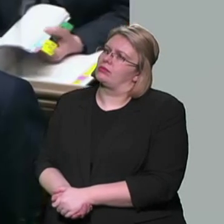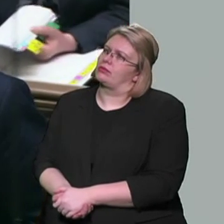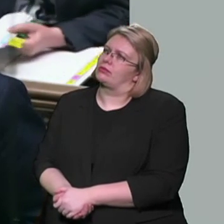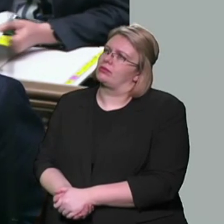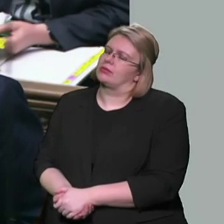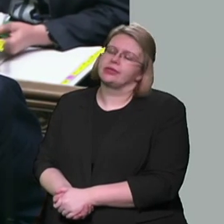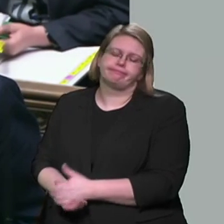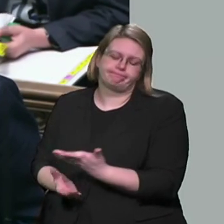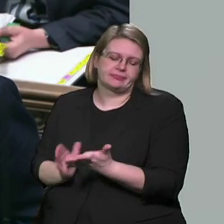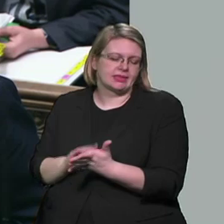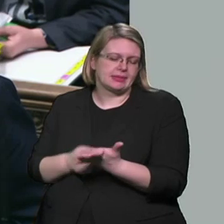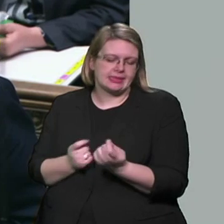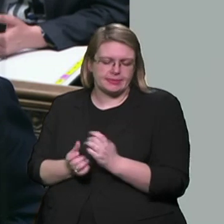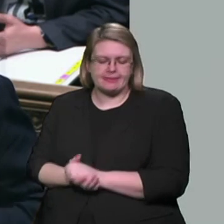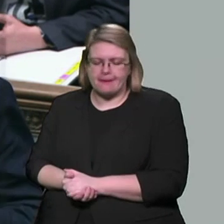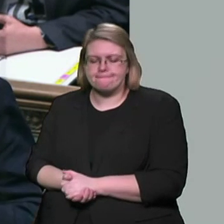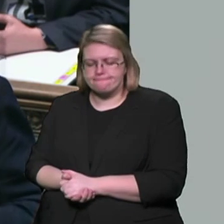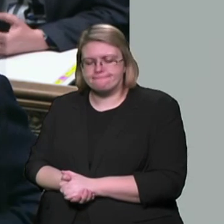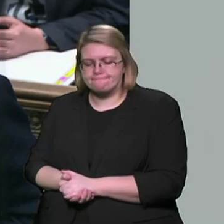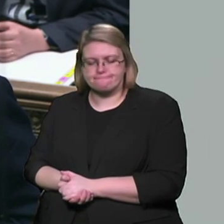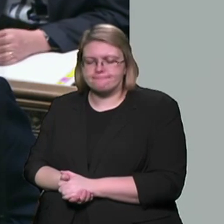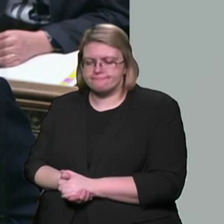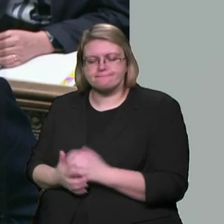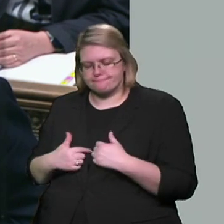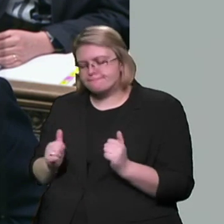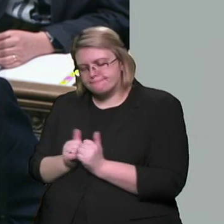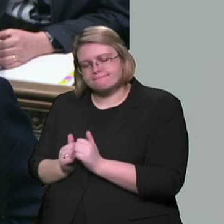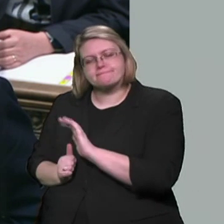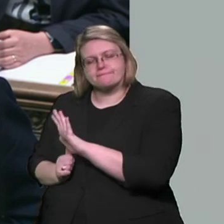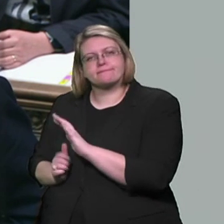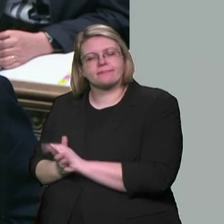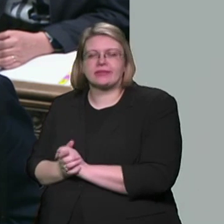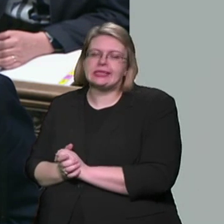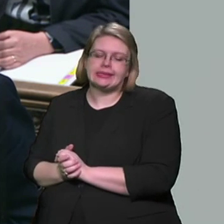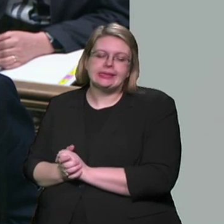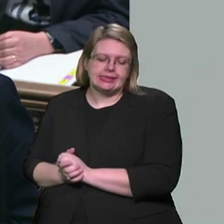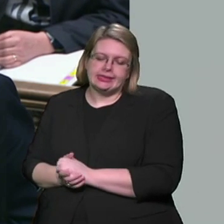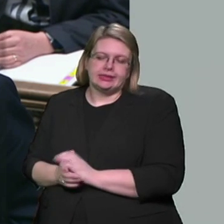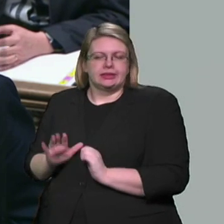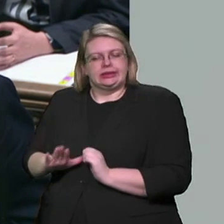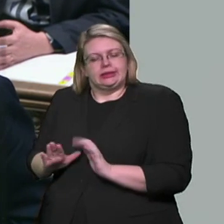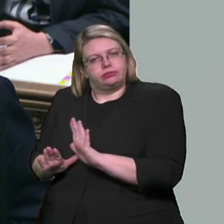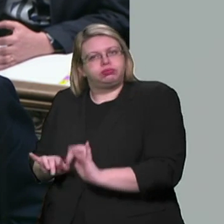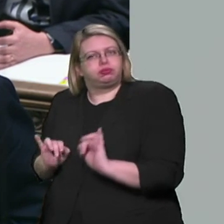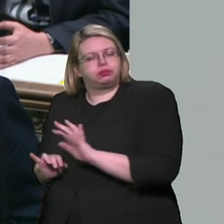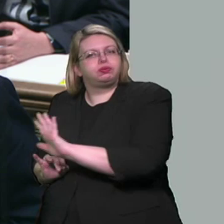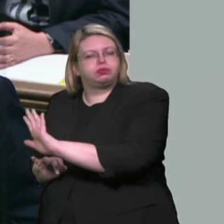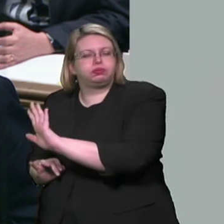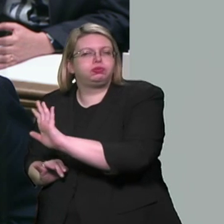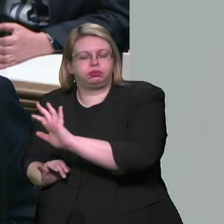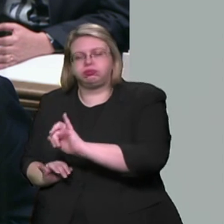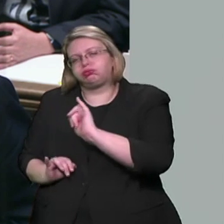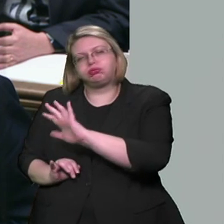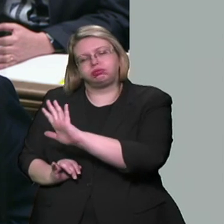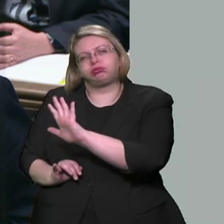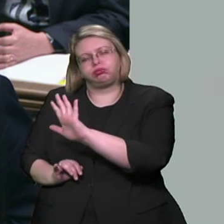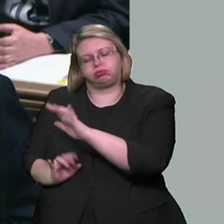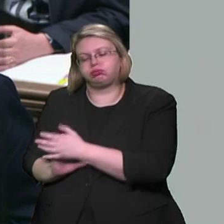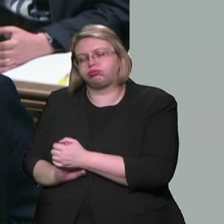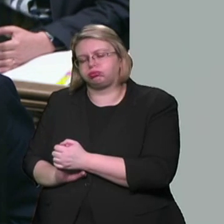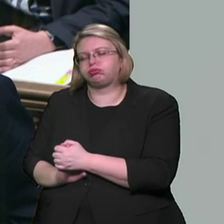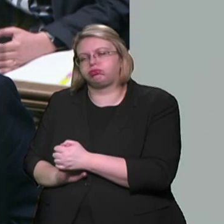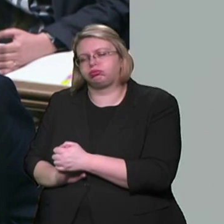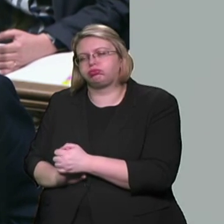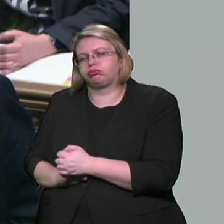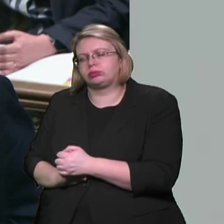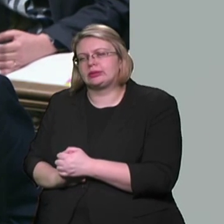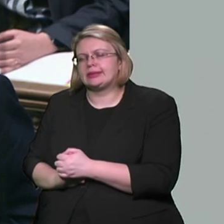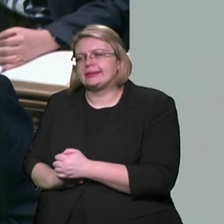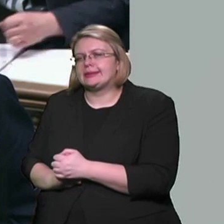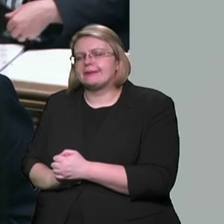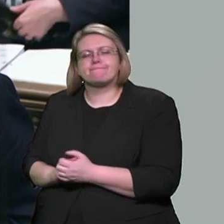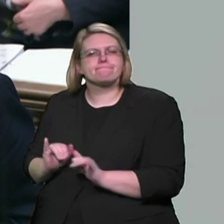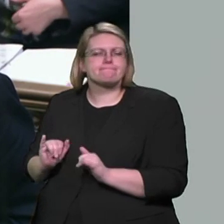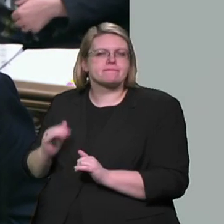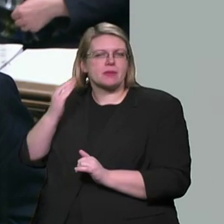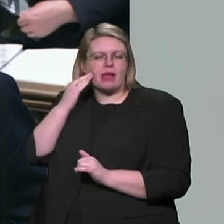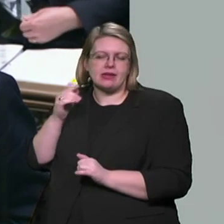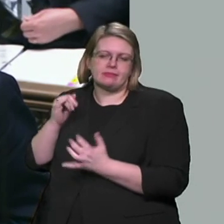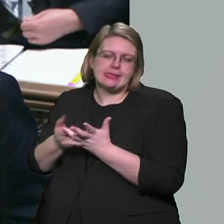I totally share the honourable Gentleman’s feelings about his constituents and the tragic loss in the family concerned.